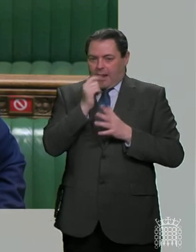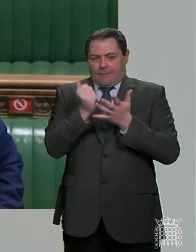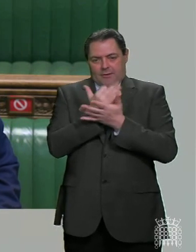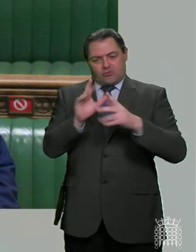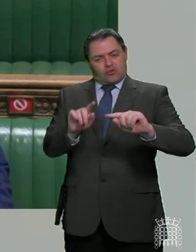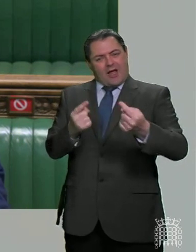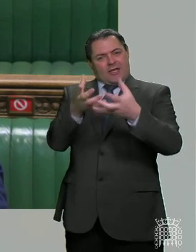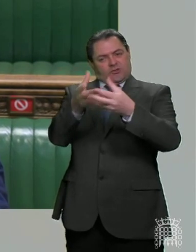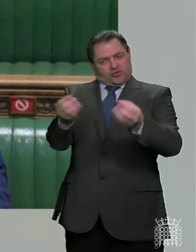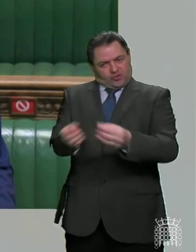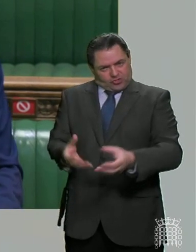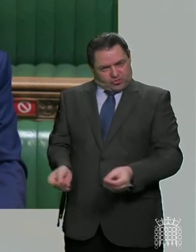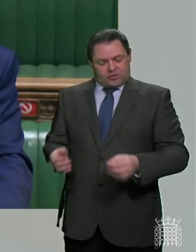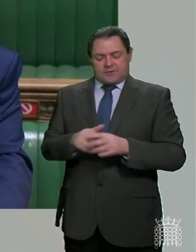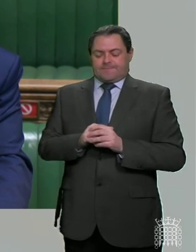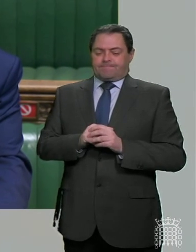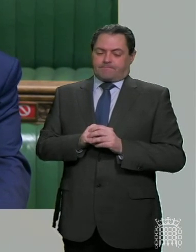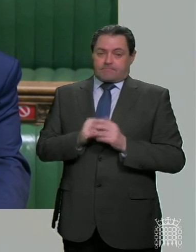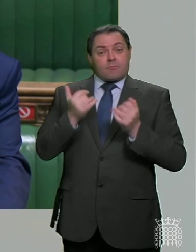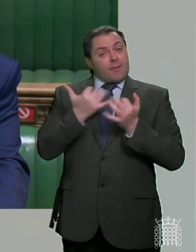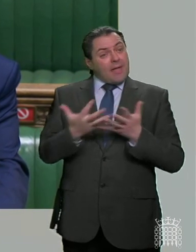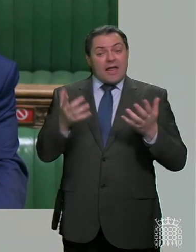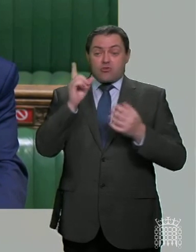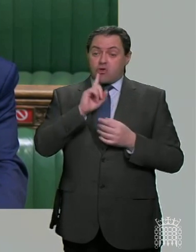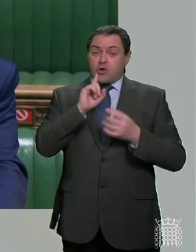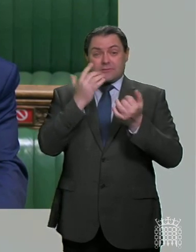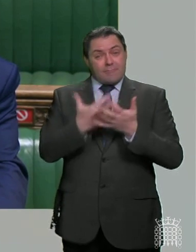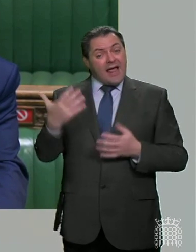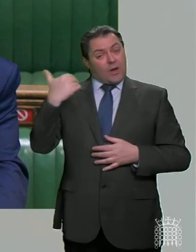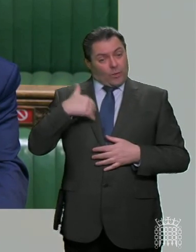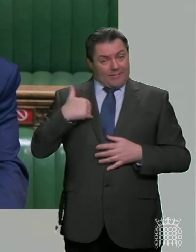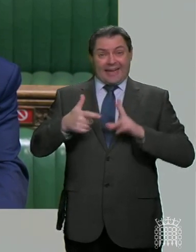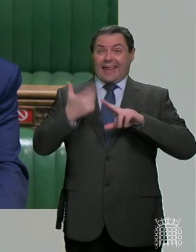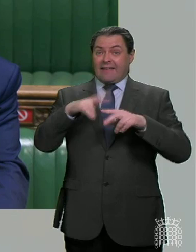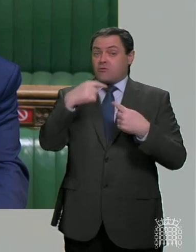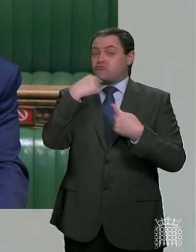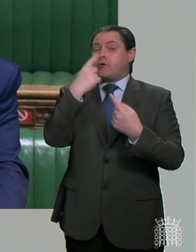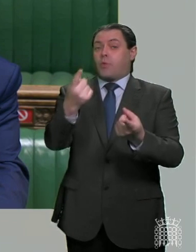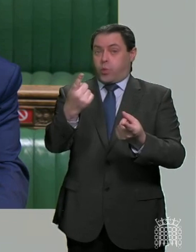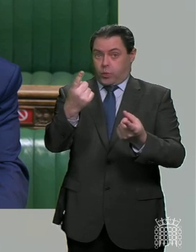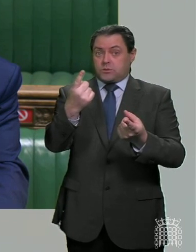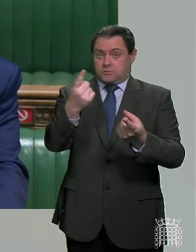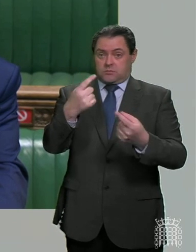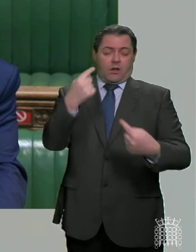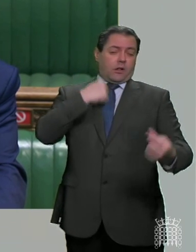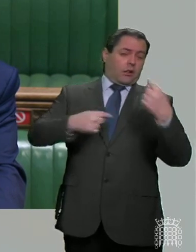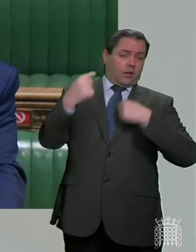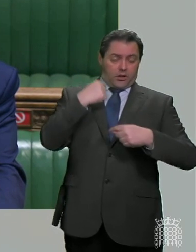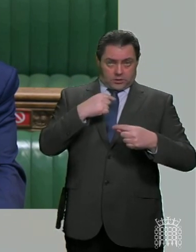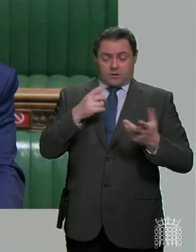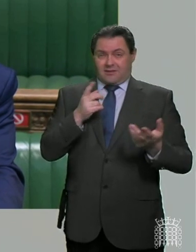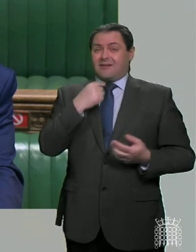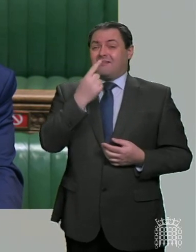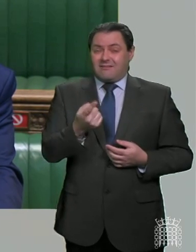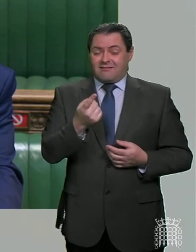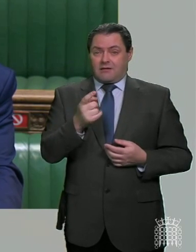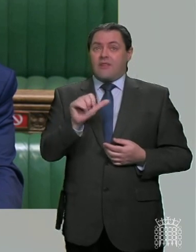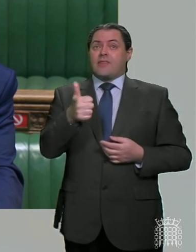The next challenge is this. For many, many women and girls who do come forward to report sexual violence, no criminal charges are brought.